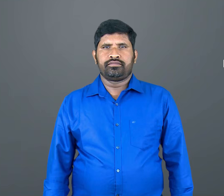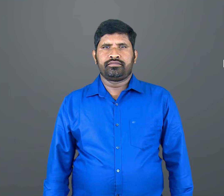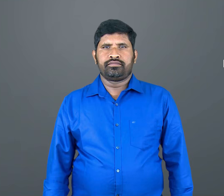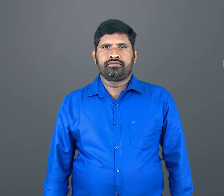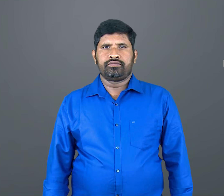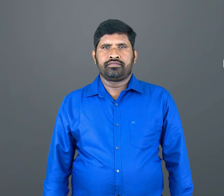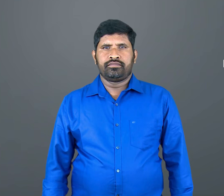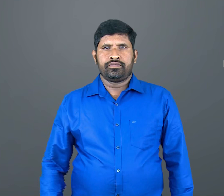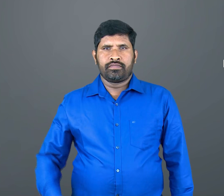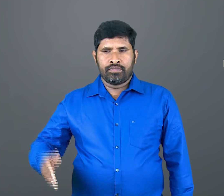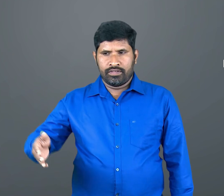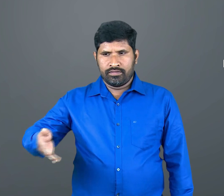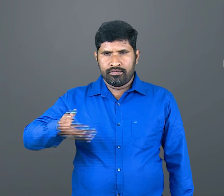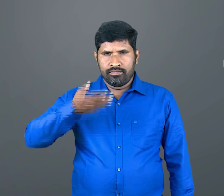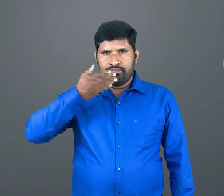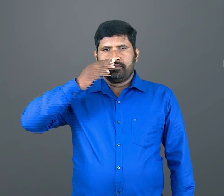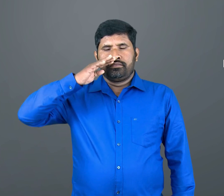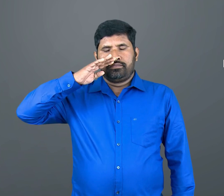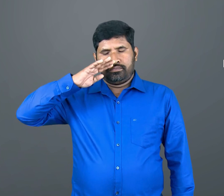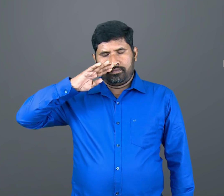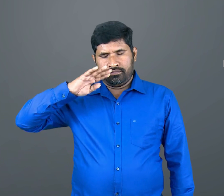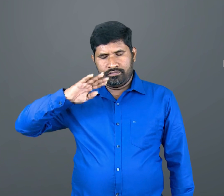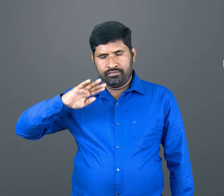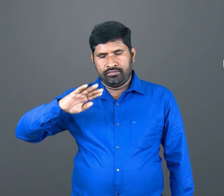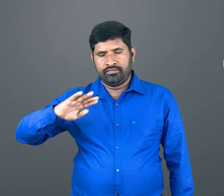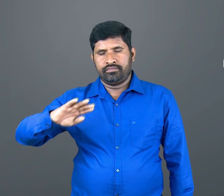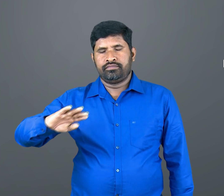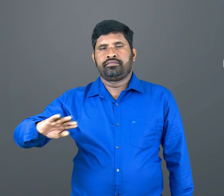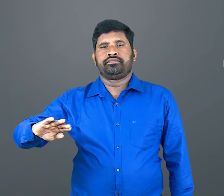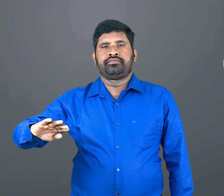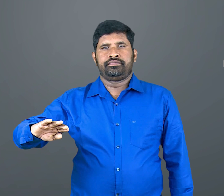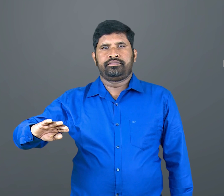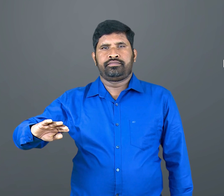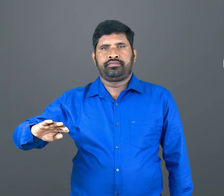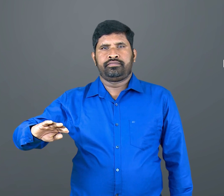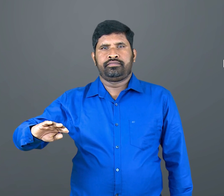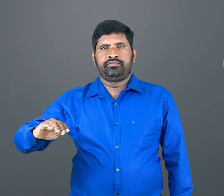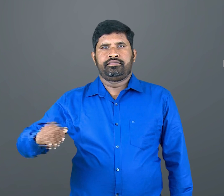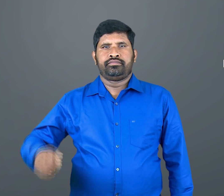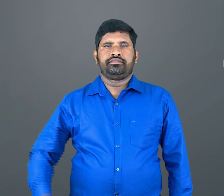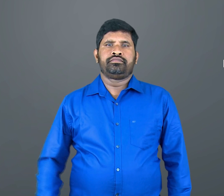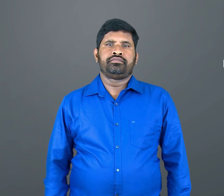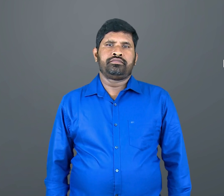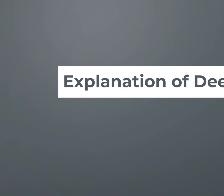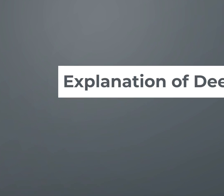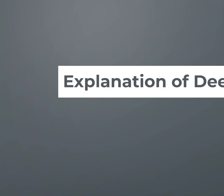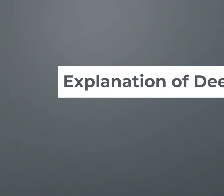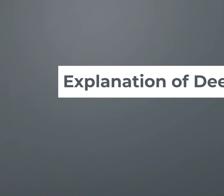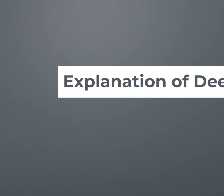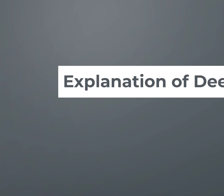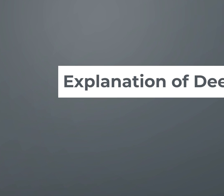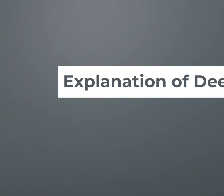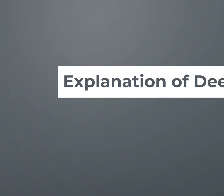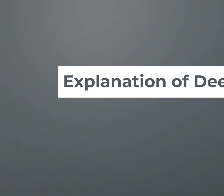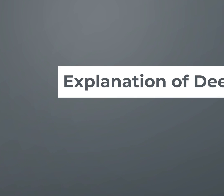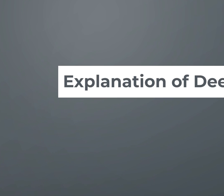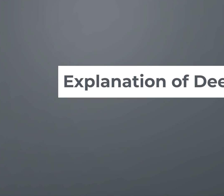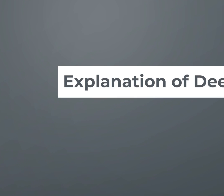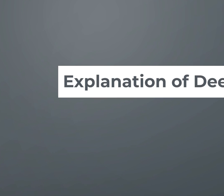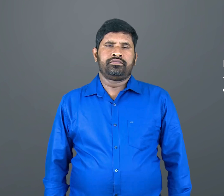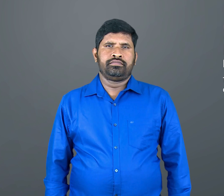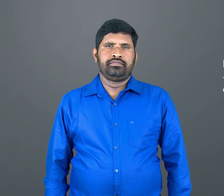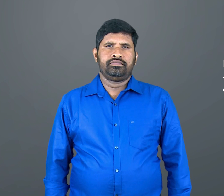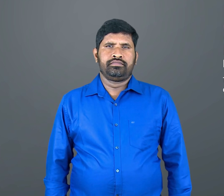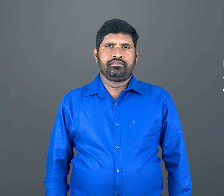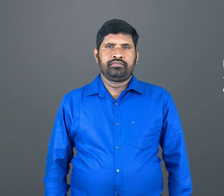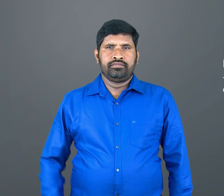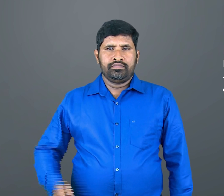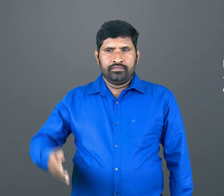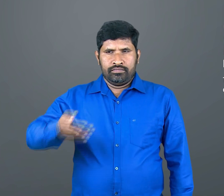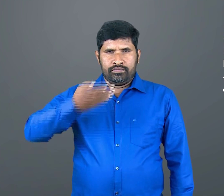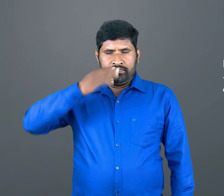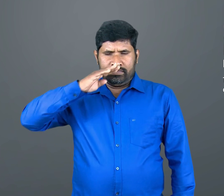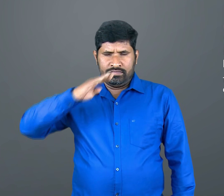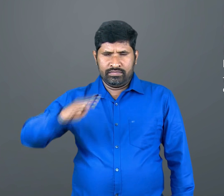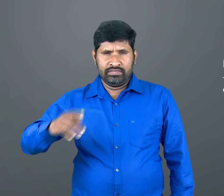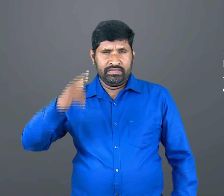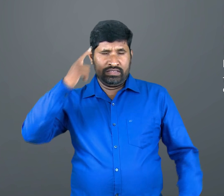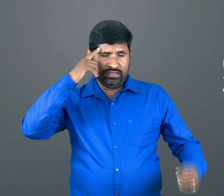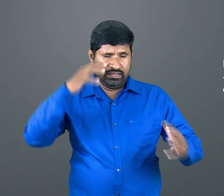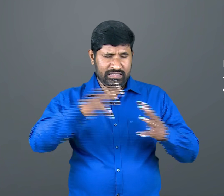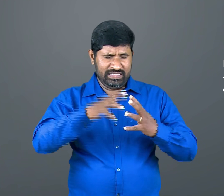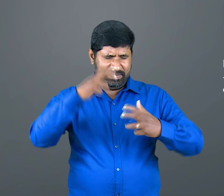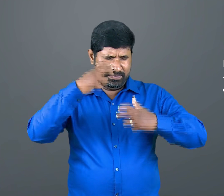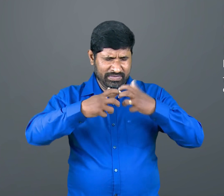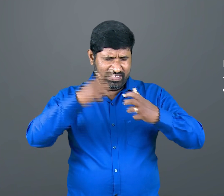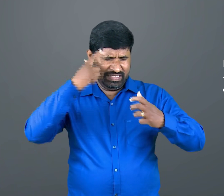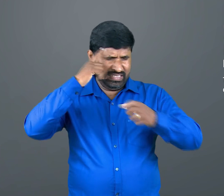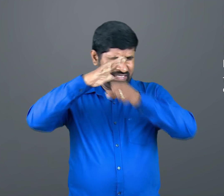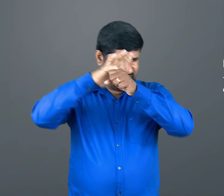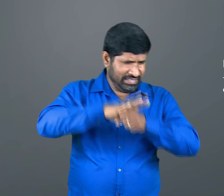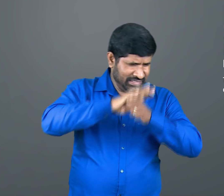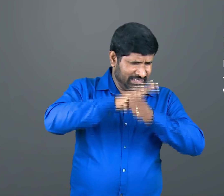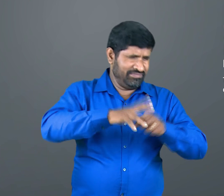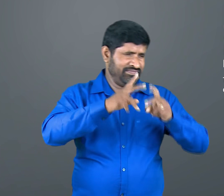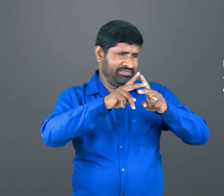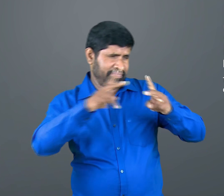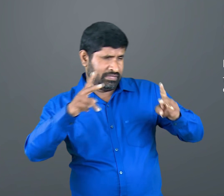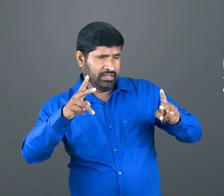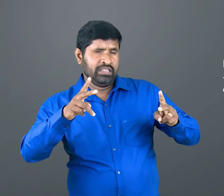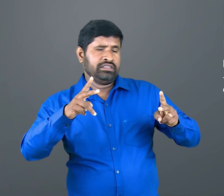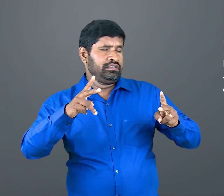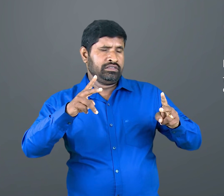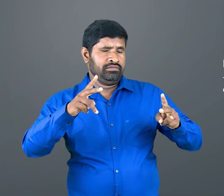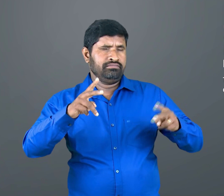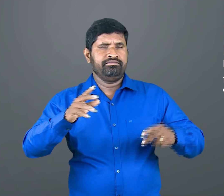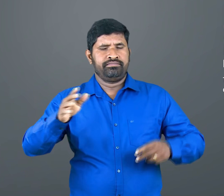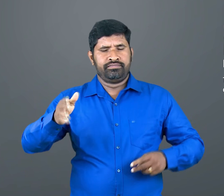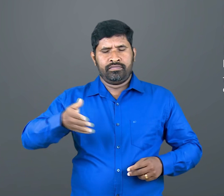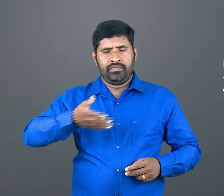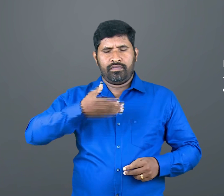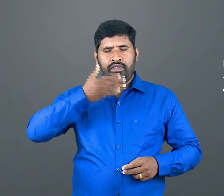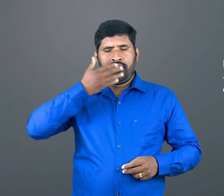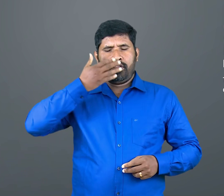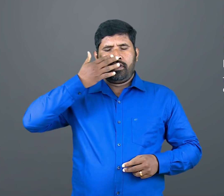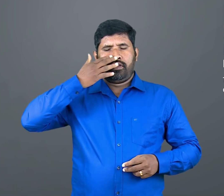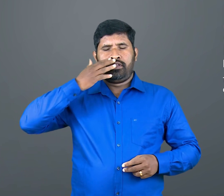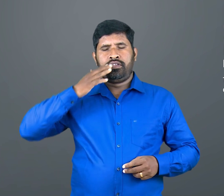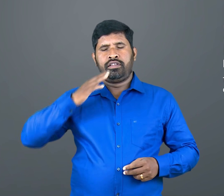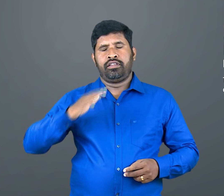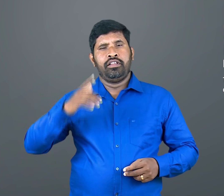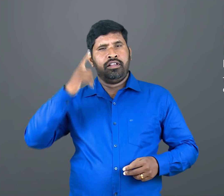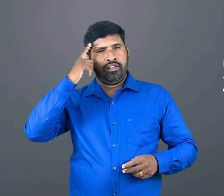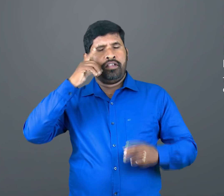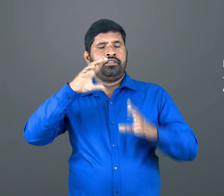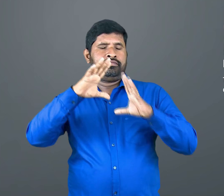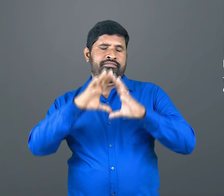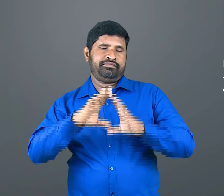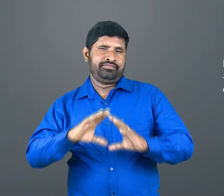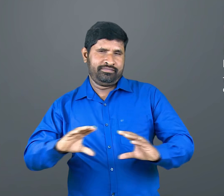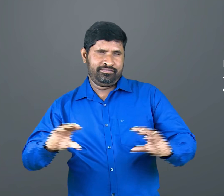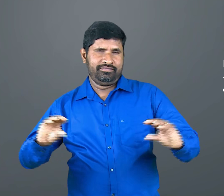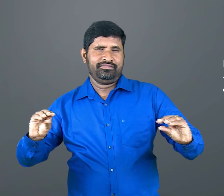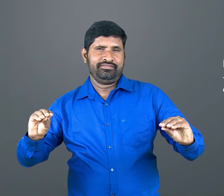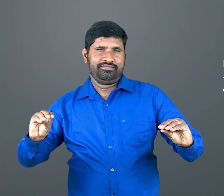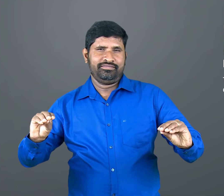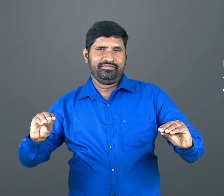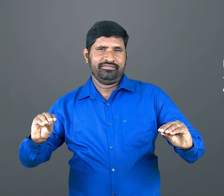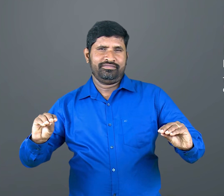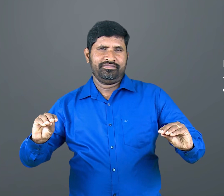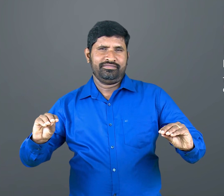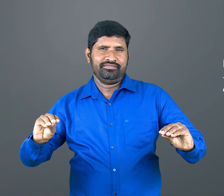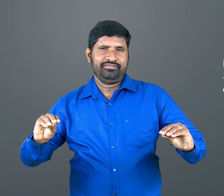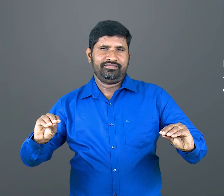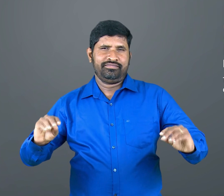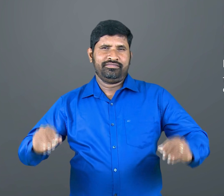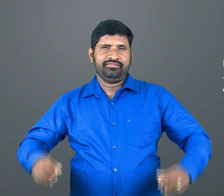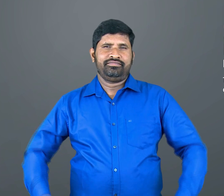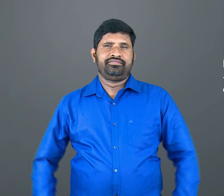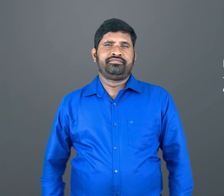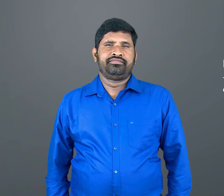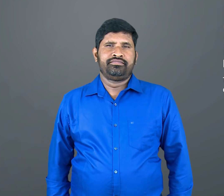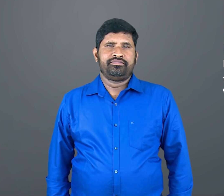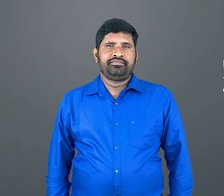Deep breaths